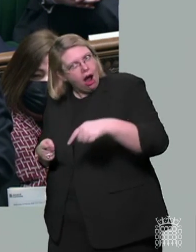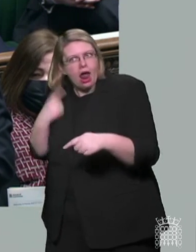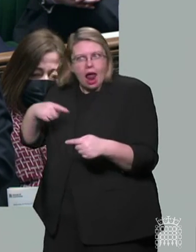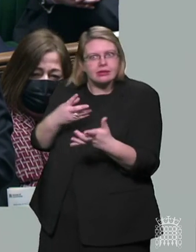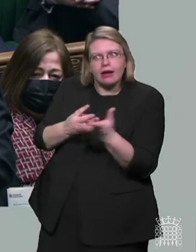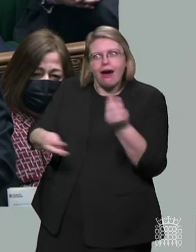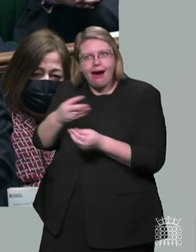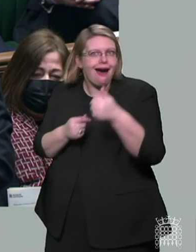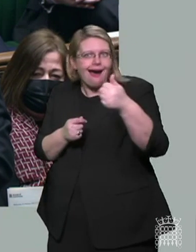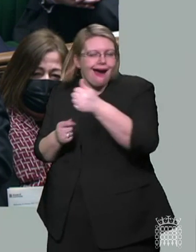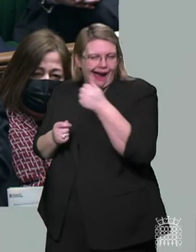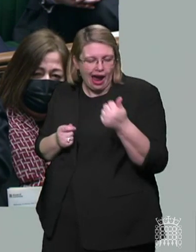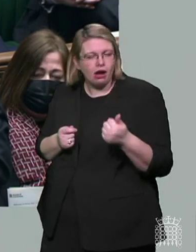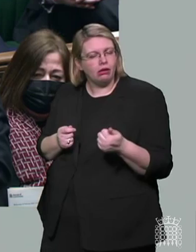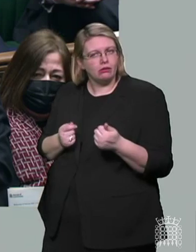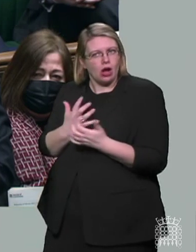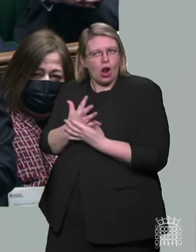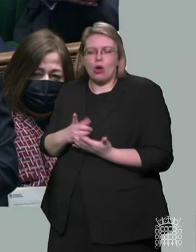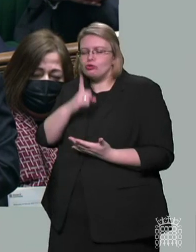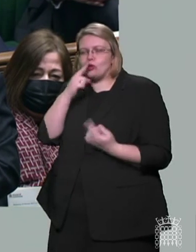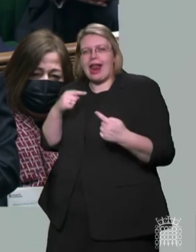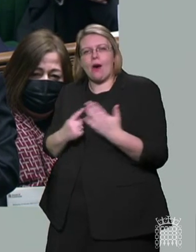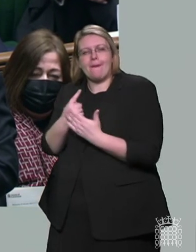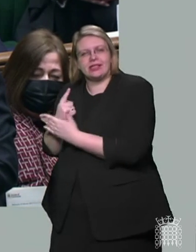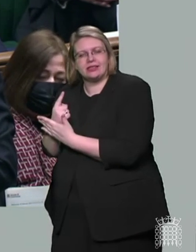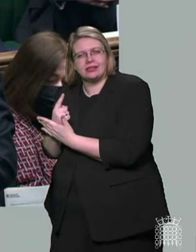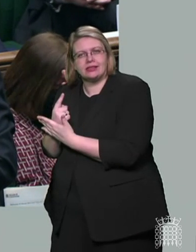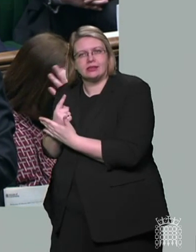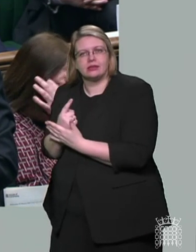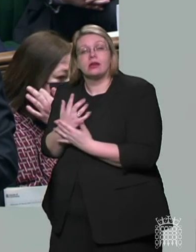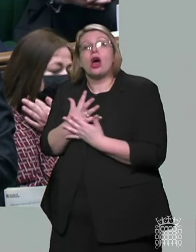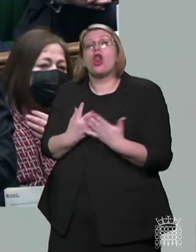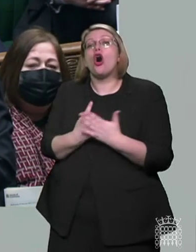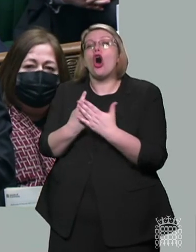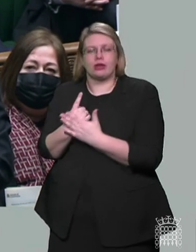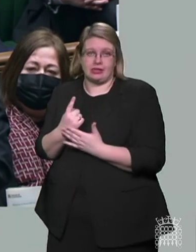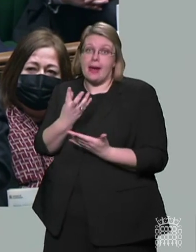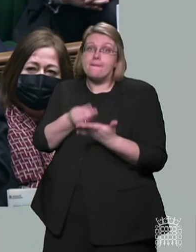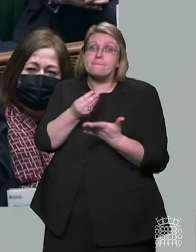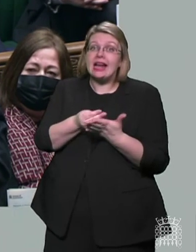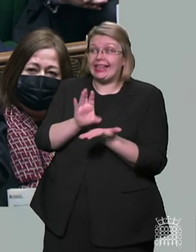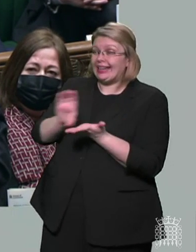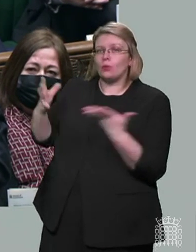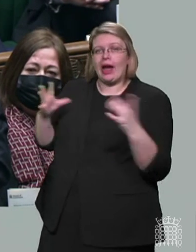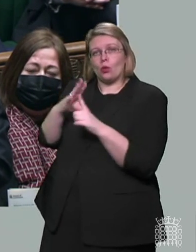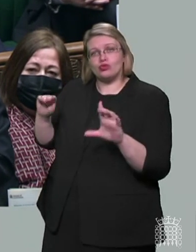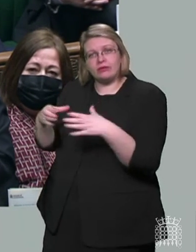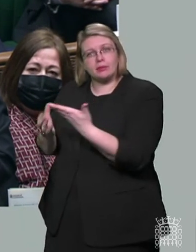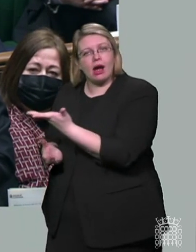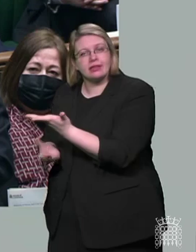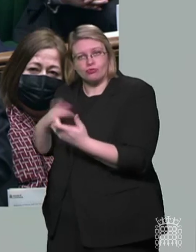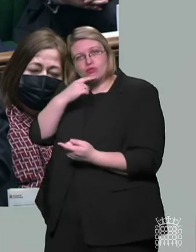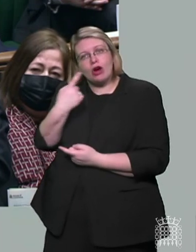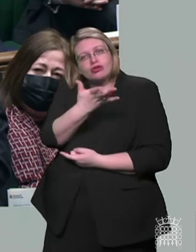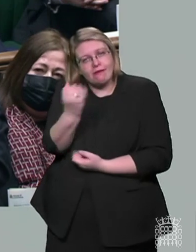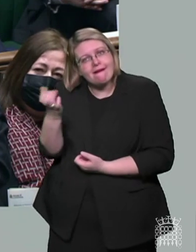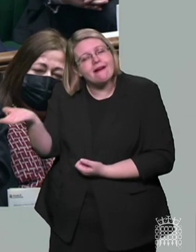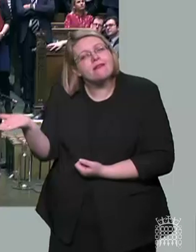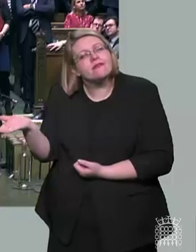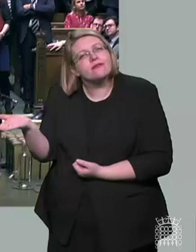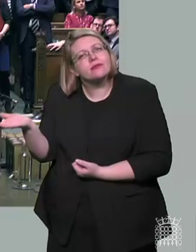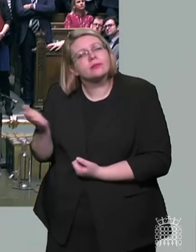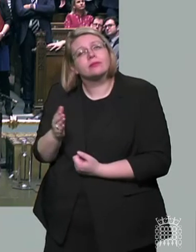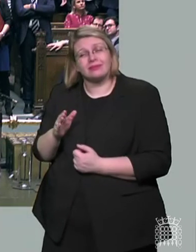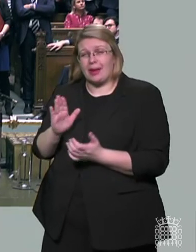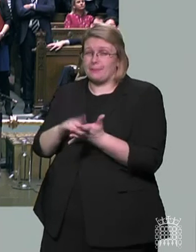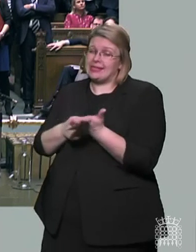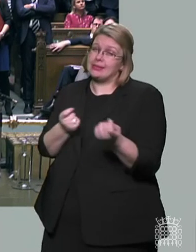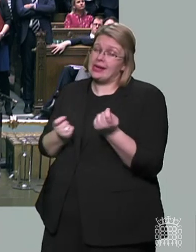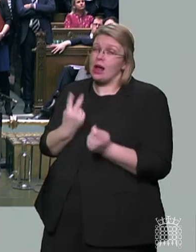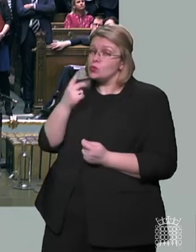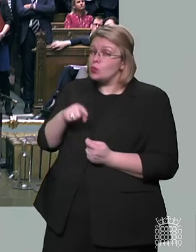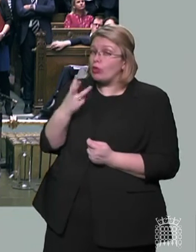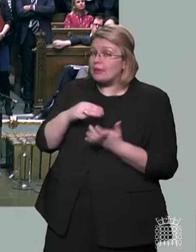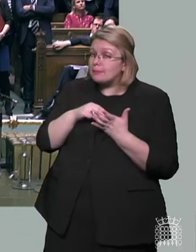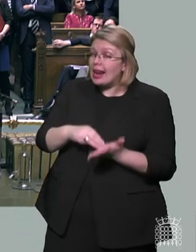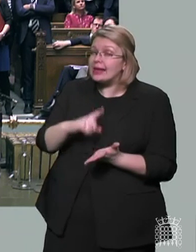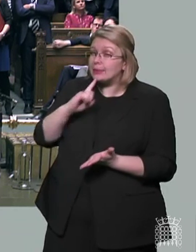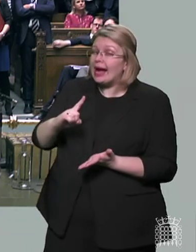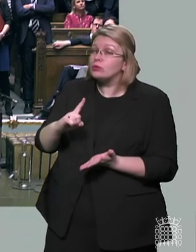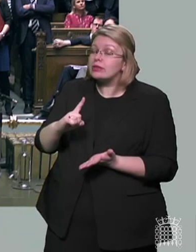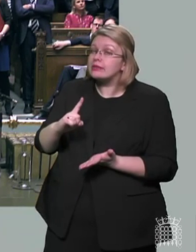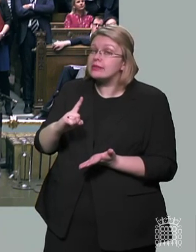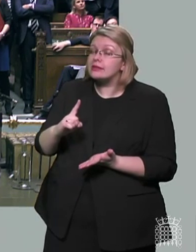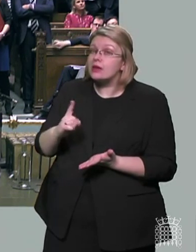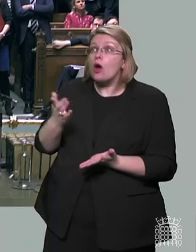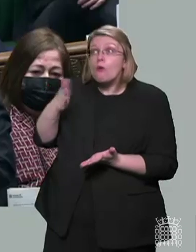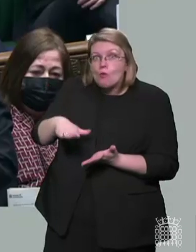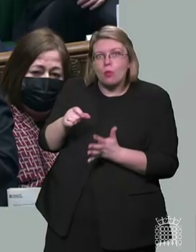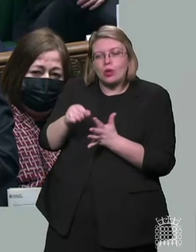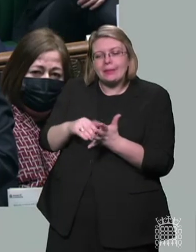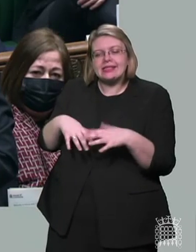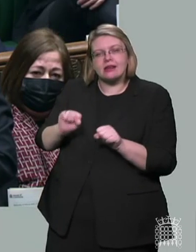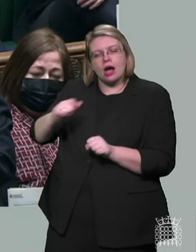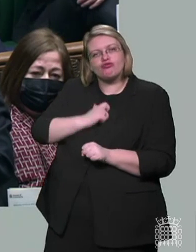Plenty of those golden handshakes just so happened to find their way into the coffers of the Conservative party—in fact, £2.3 million since the Prime Minister took office.